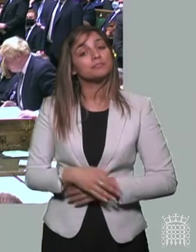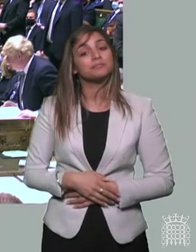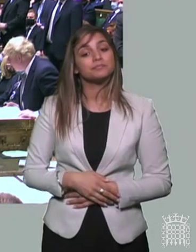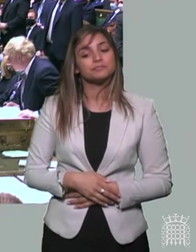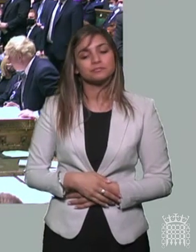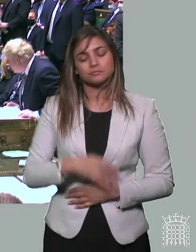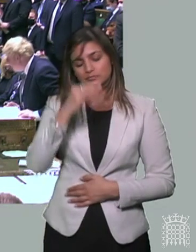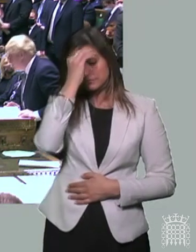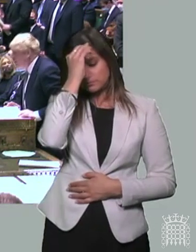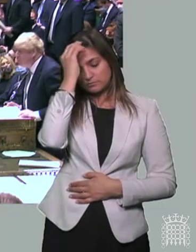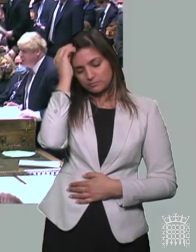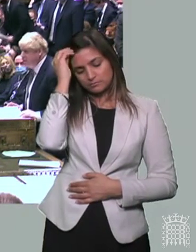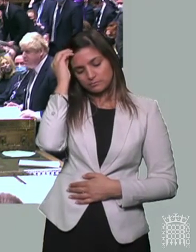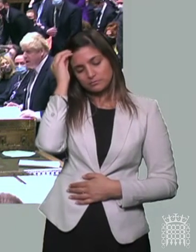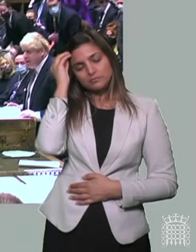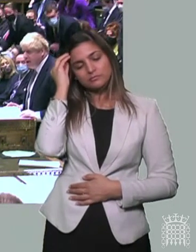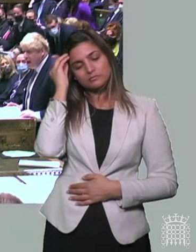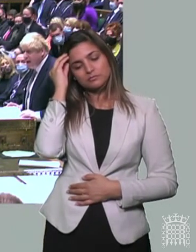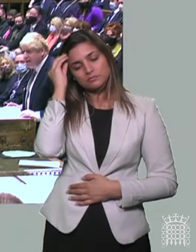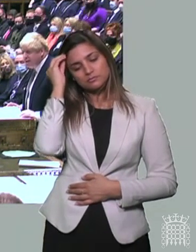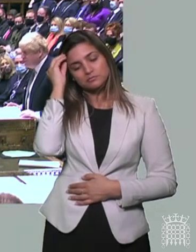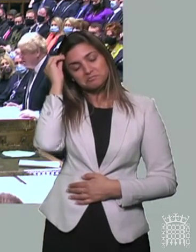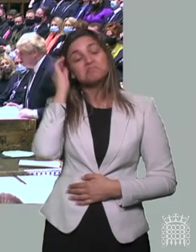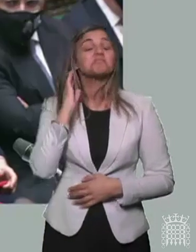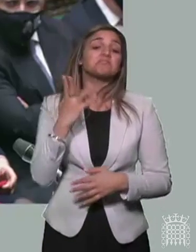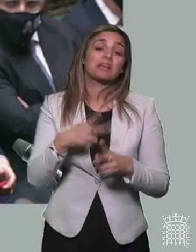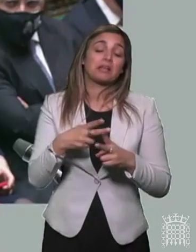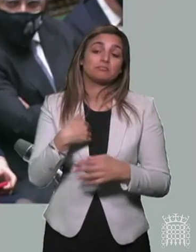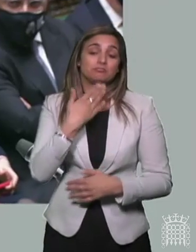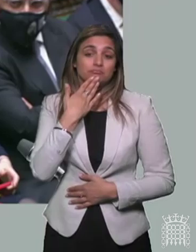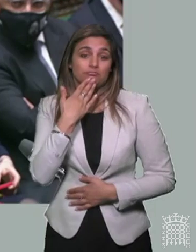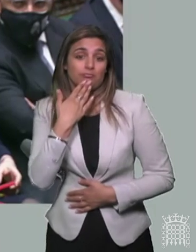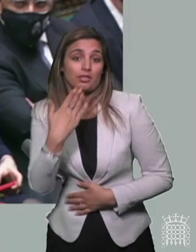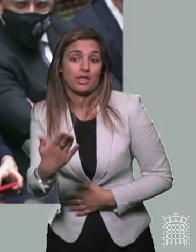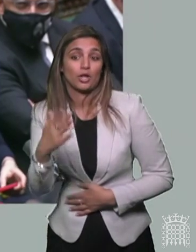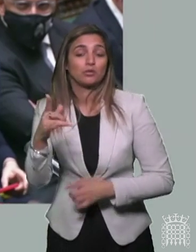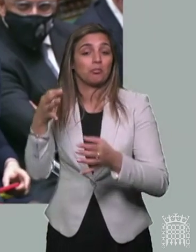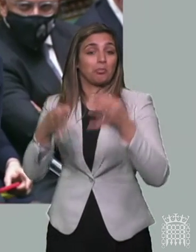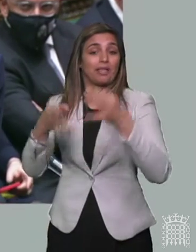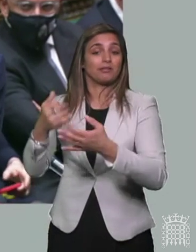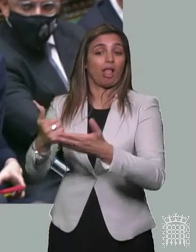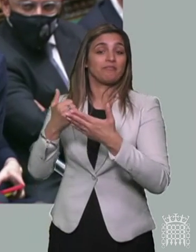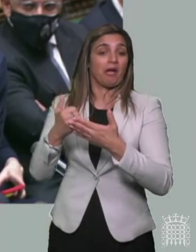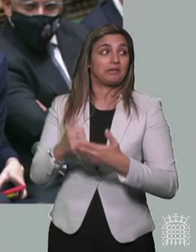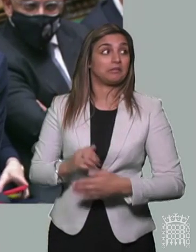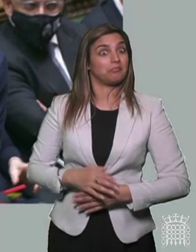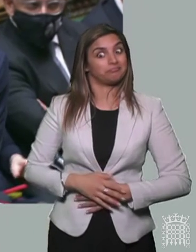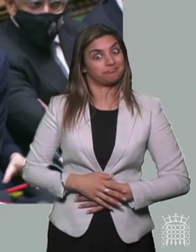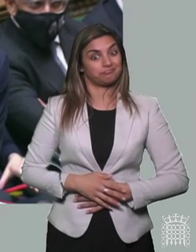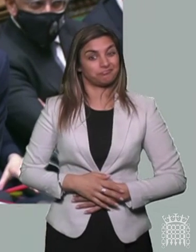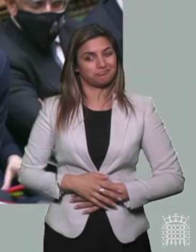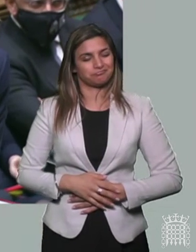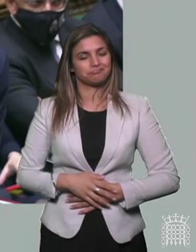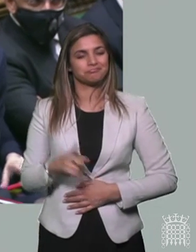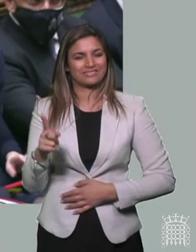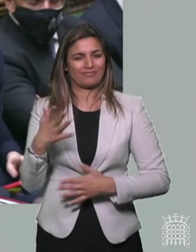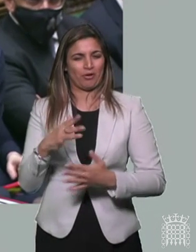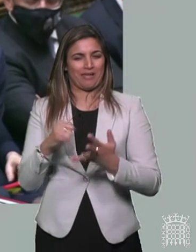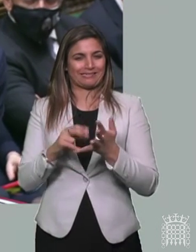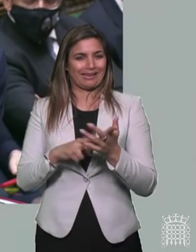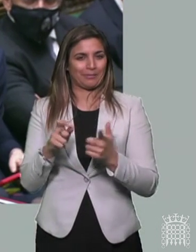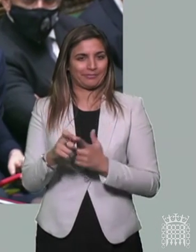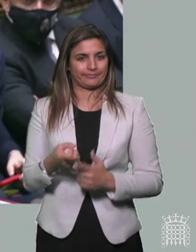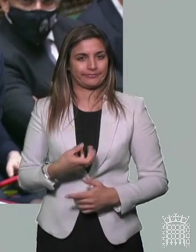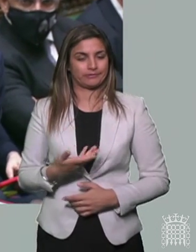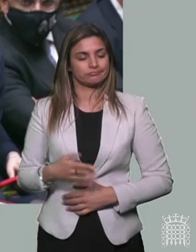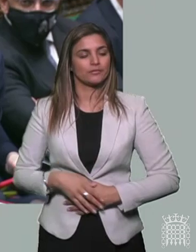Again, I thank the right honourable Gentleman for his political advice, which I will take with a pinch of salt since it comes from the Scottish nationalist party.